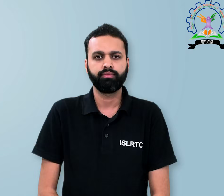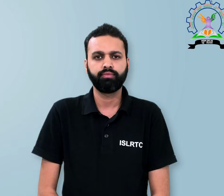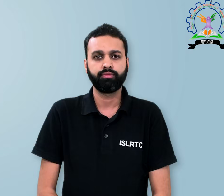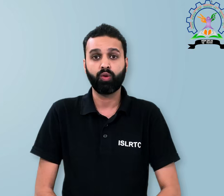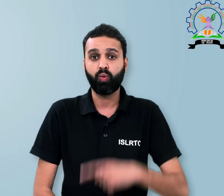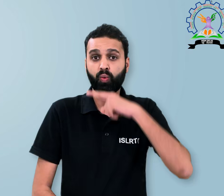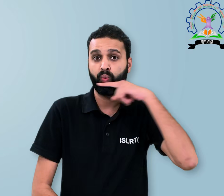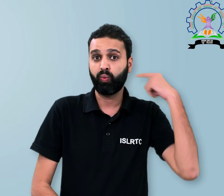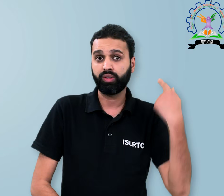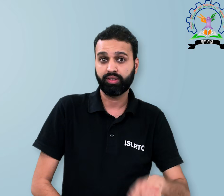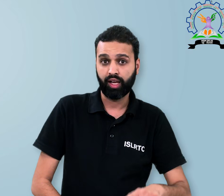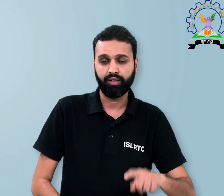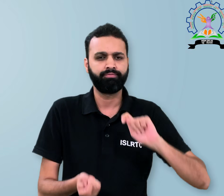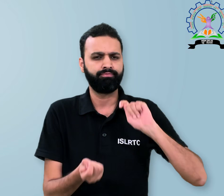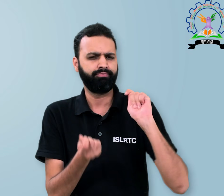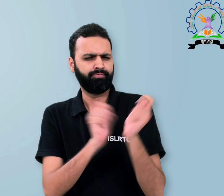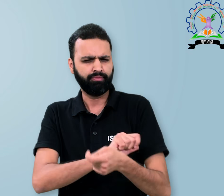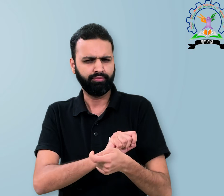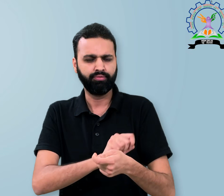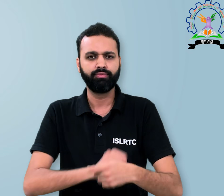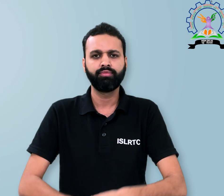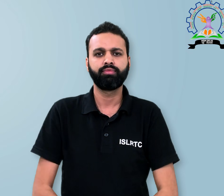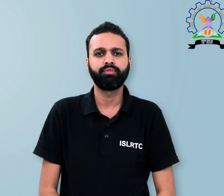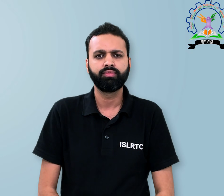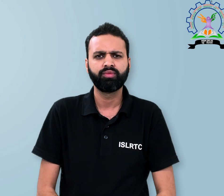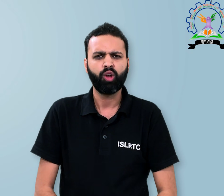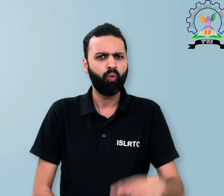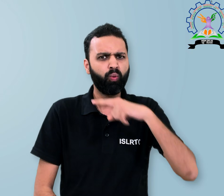Russian Revolution